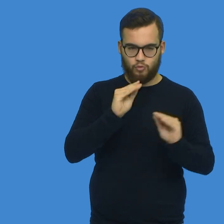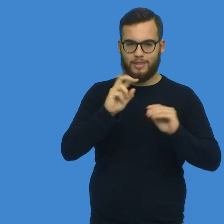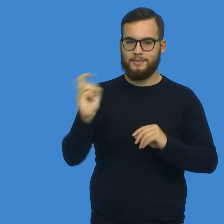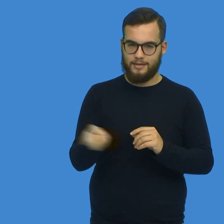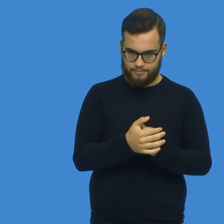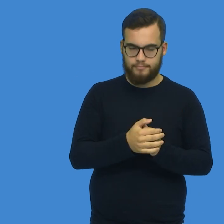etc